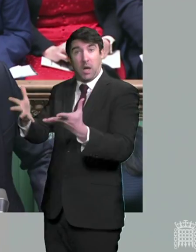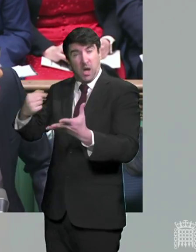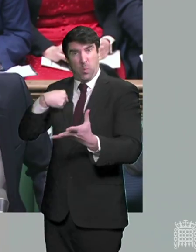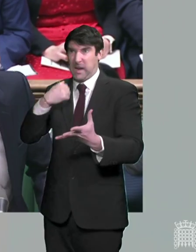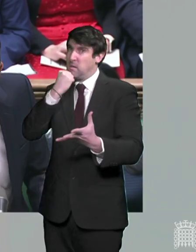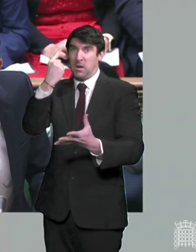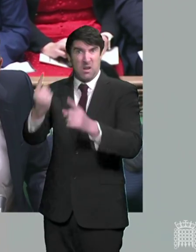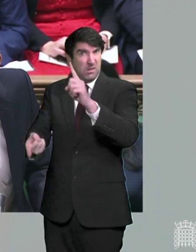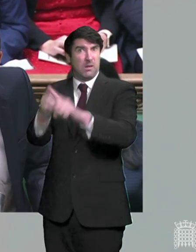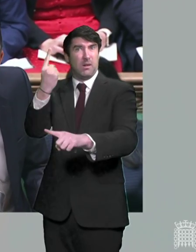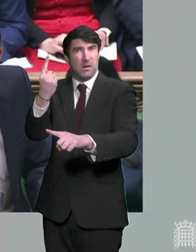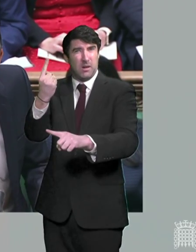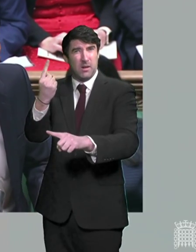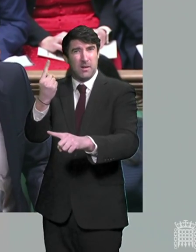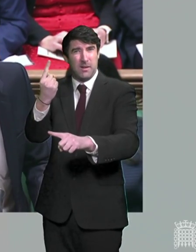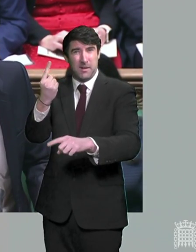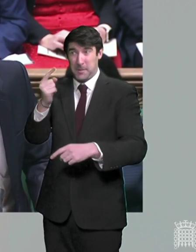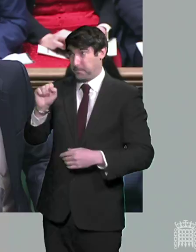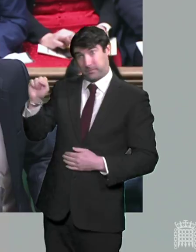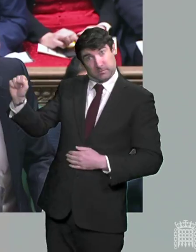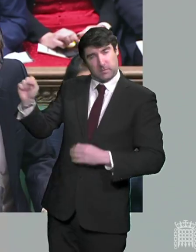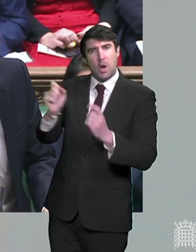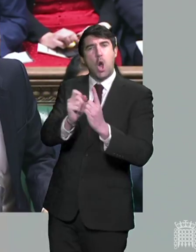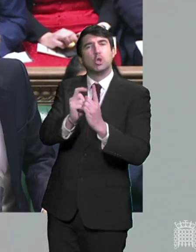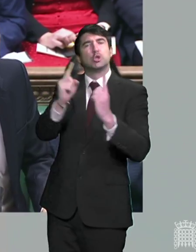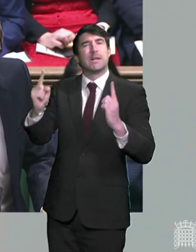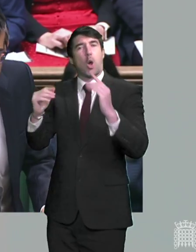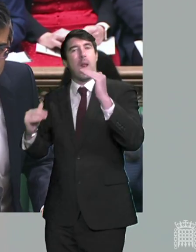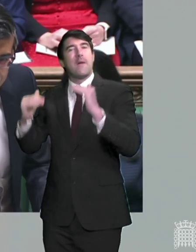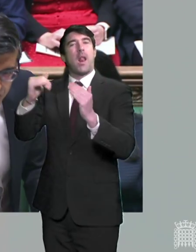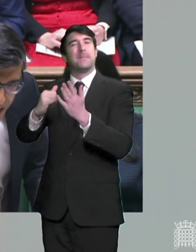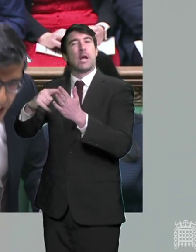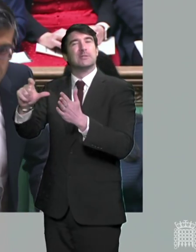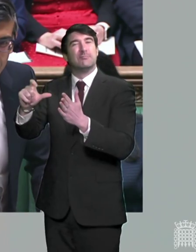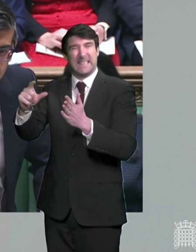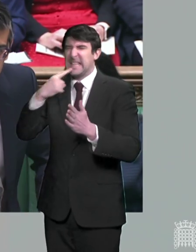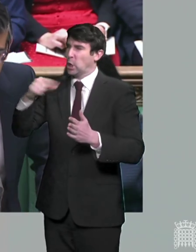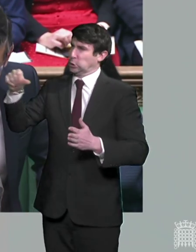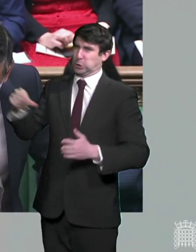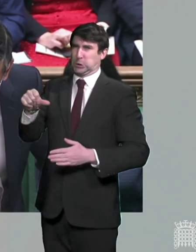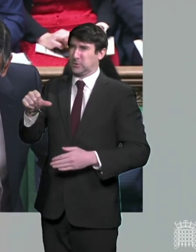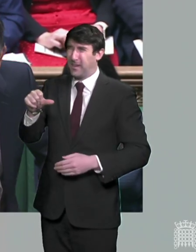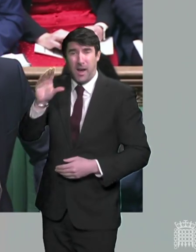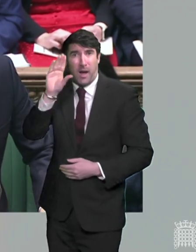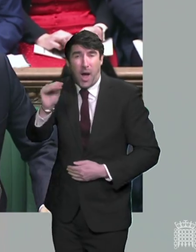That is what his shadow Levelling Up Secretary recently called for, but I have good news for them: we did it a year ago.